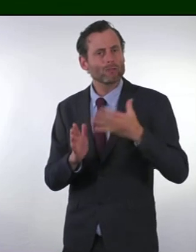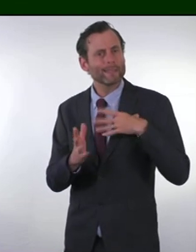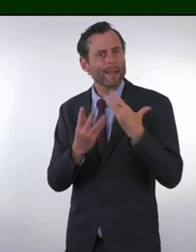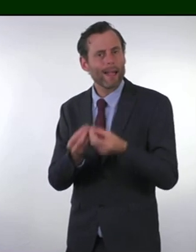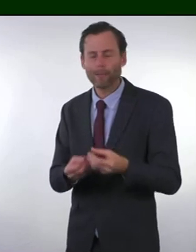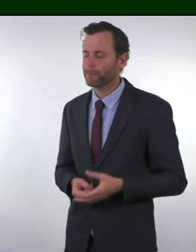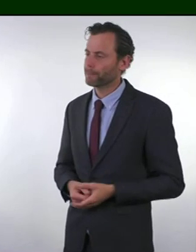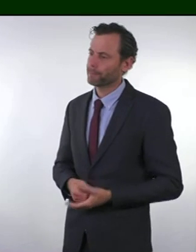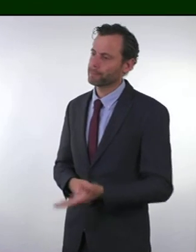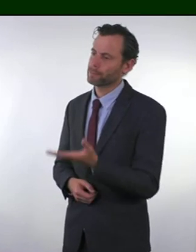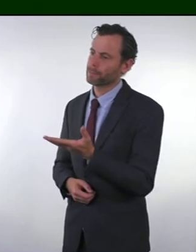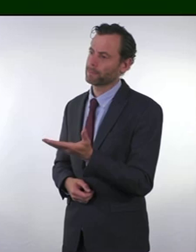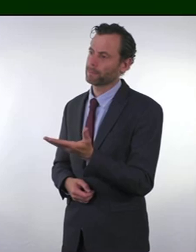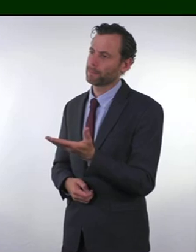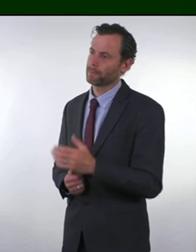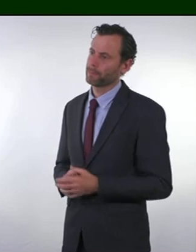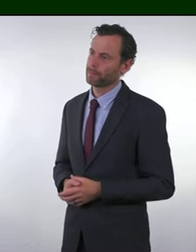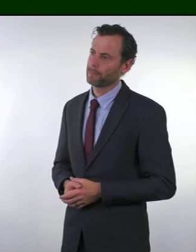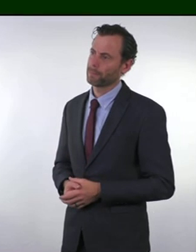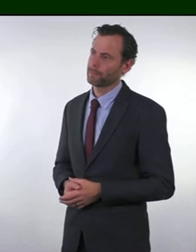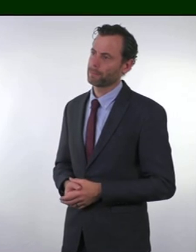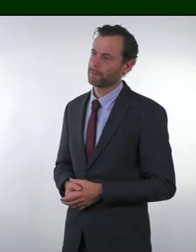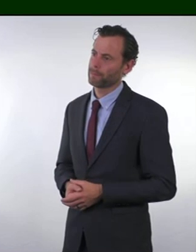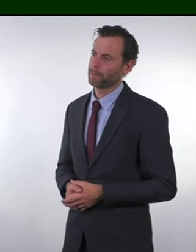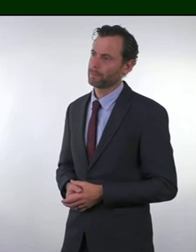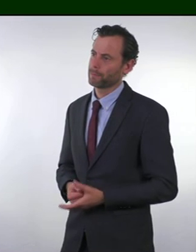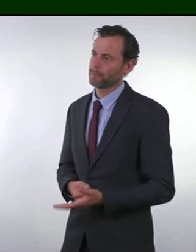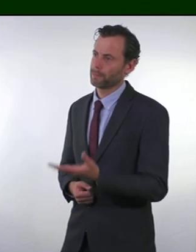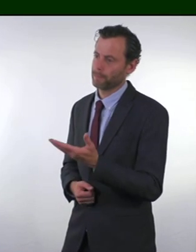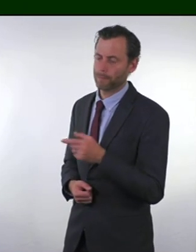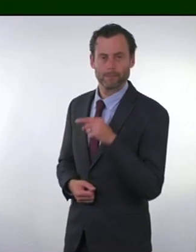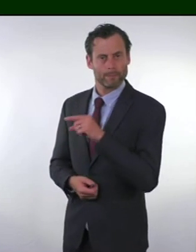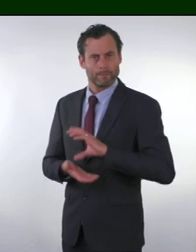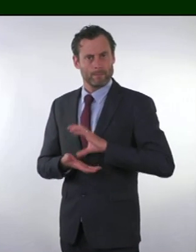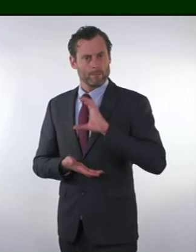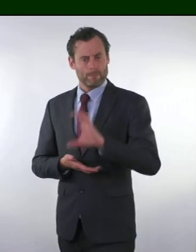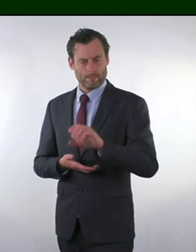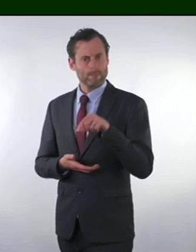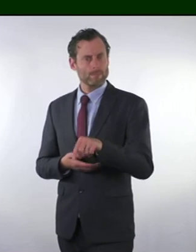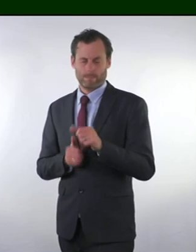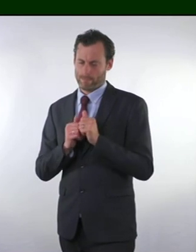My right honourable Friend’s support for business and workers has safeguarded the livelihoods of thousands of my constituents.